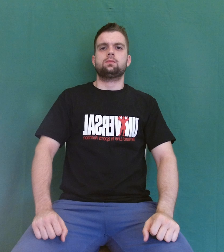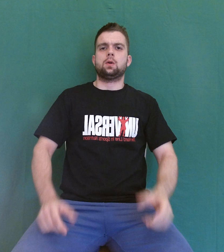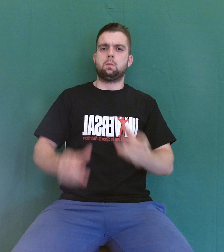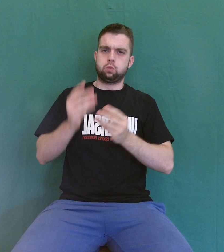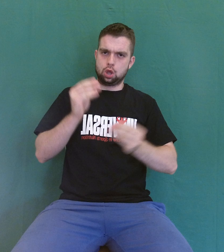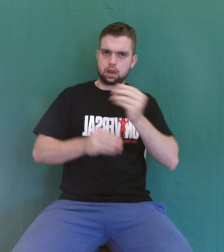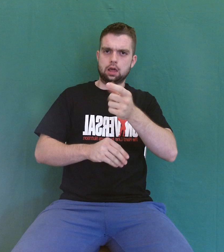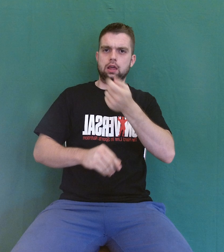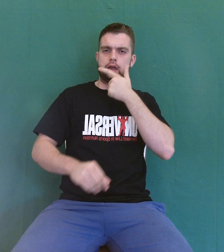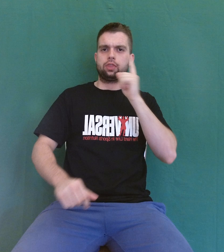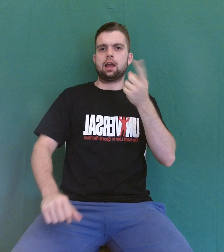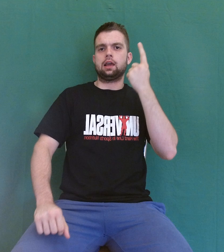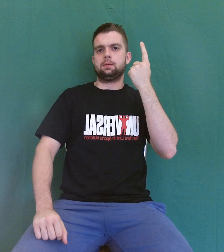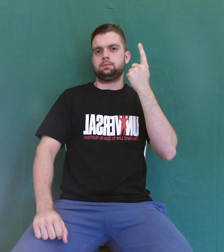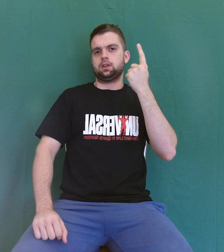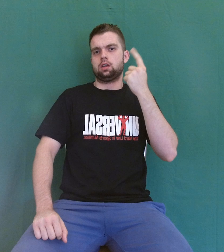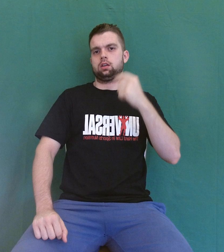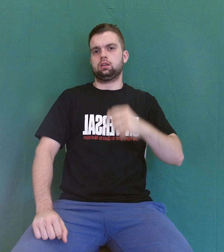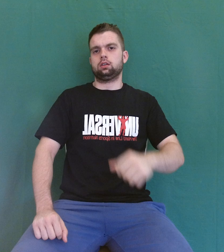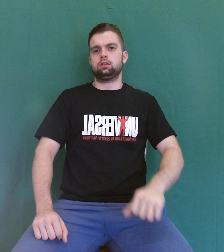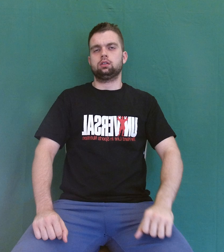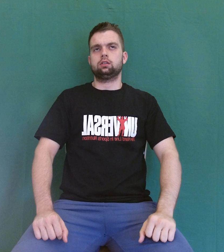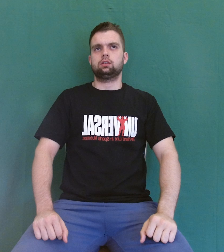ΚΑΛΥΤΕΡΑ ΦΑΡΜΑΚΑ ΘΕΡΑΠΕΙΑ